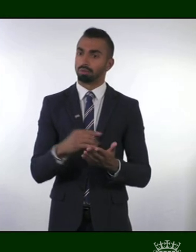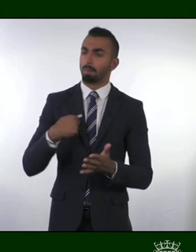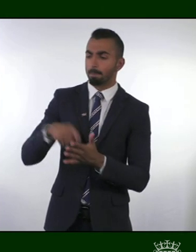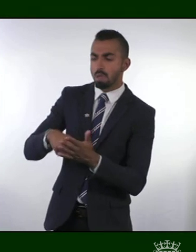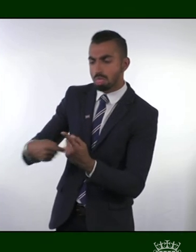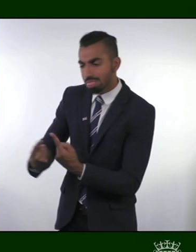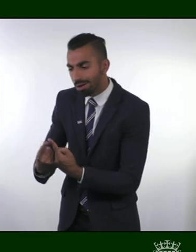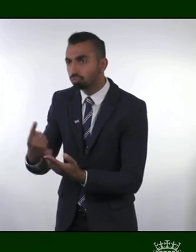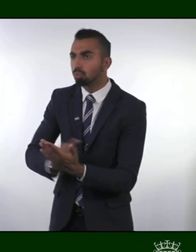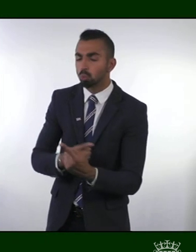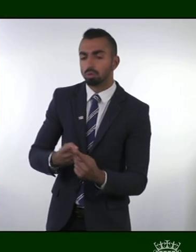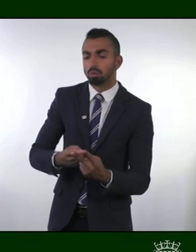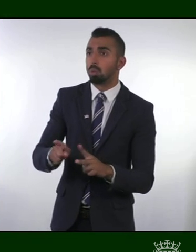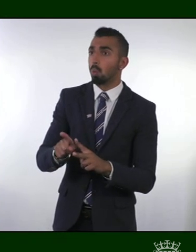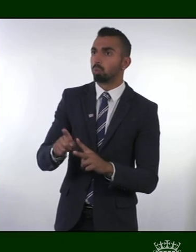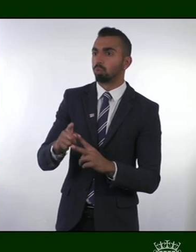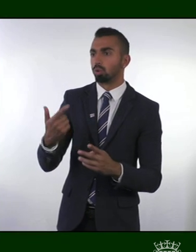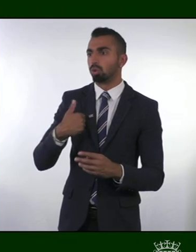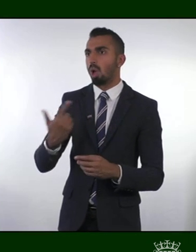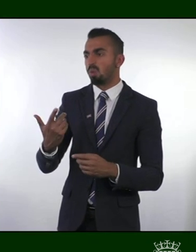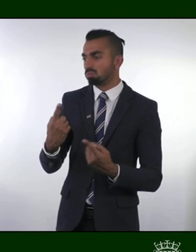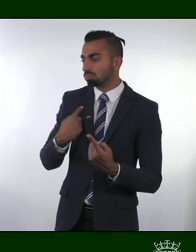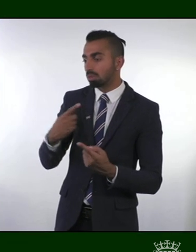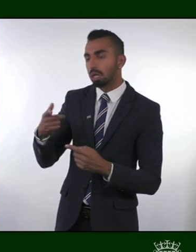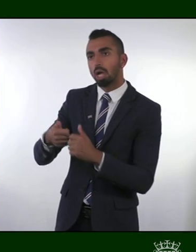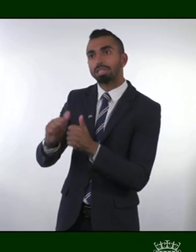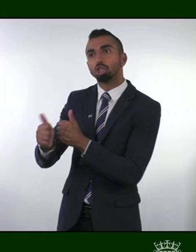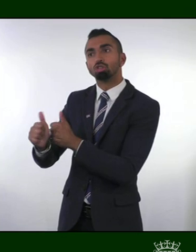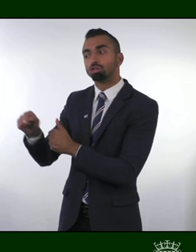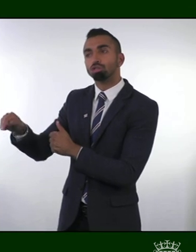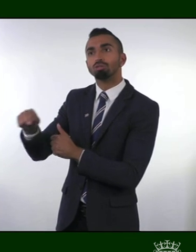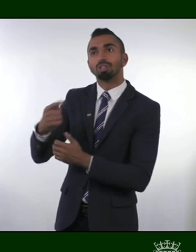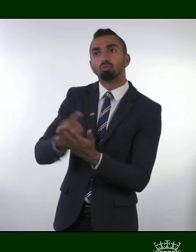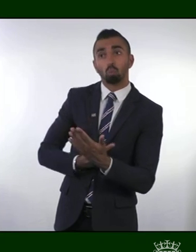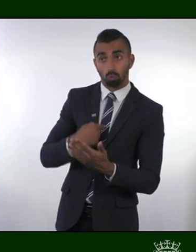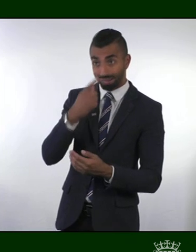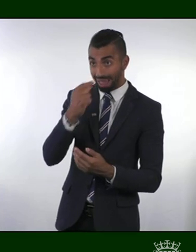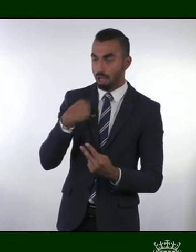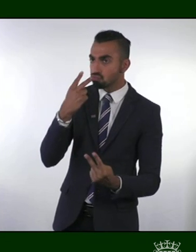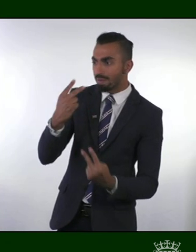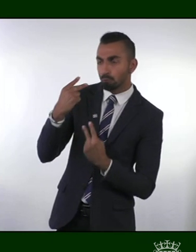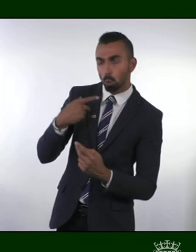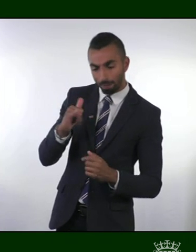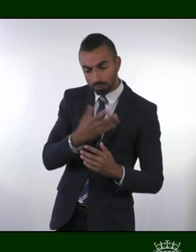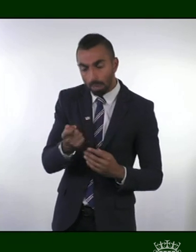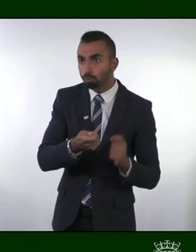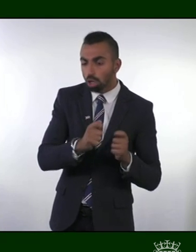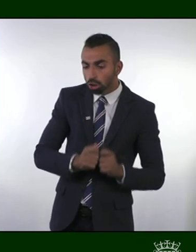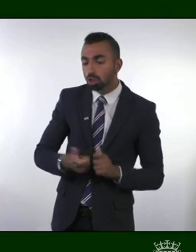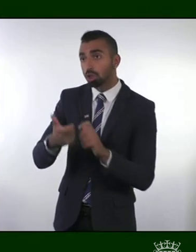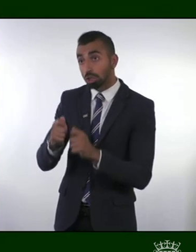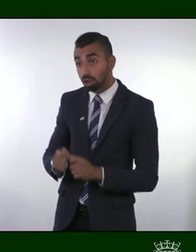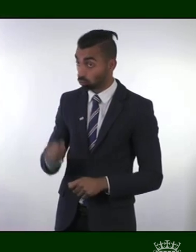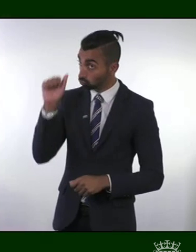I share his passion for ensuring that, as much as possible, we support our local economy and create jobs, which has never been more vital than it is today.